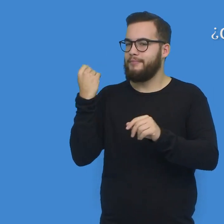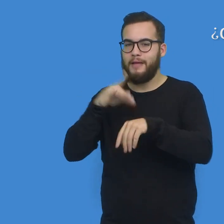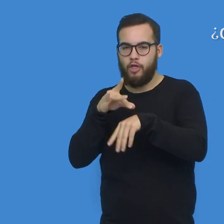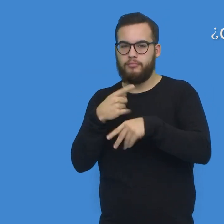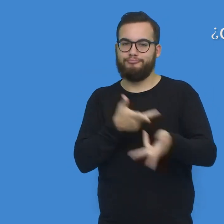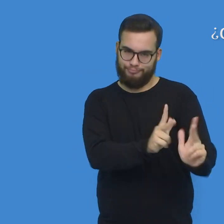enfermo